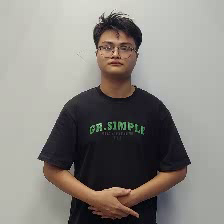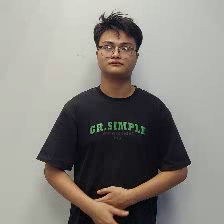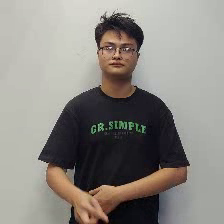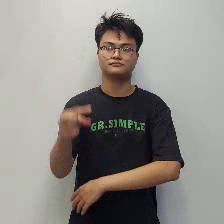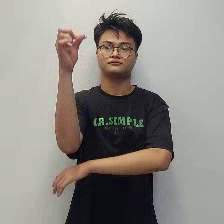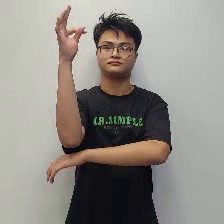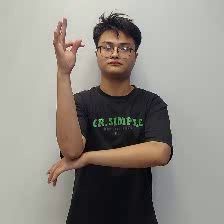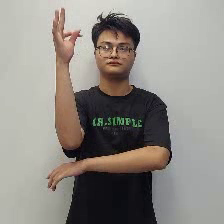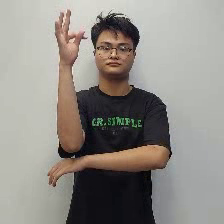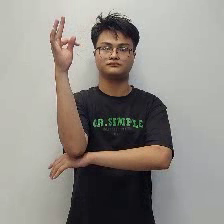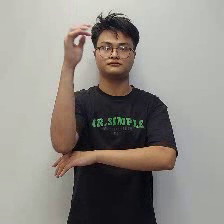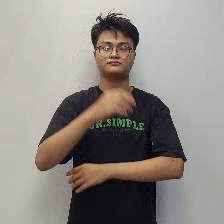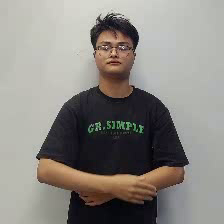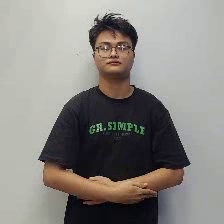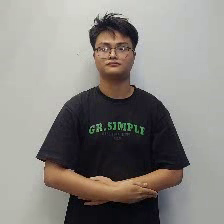Trưa